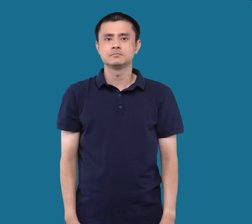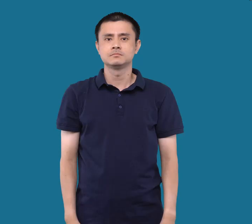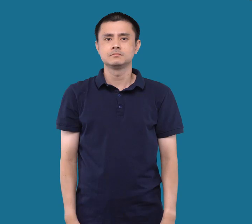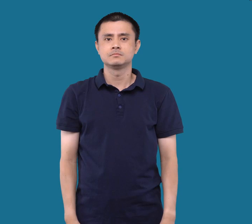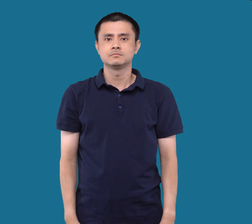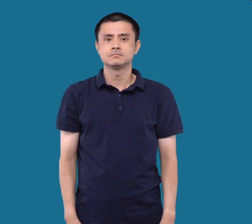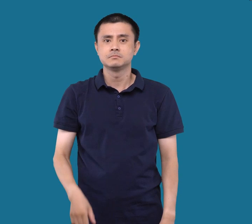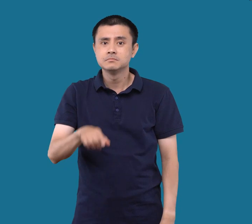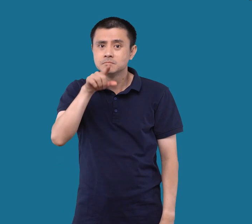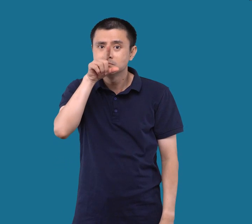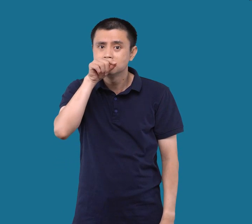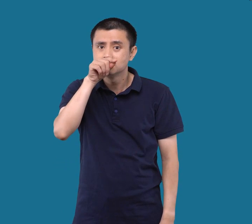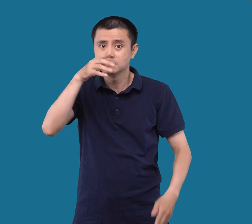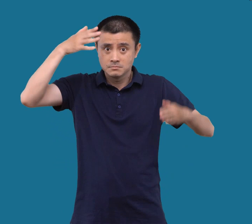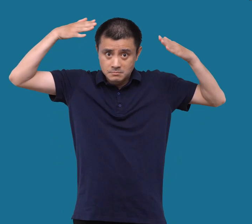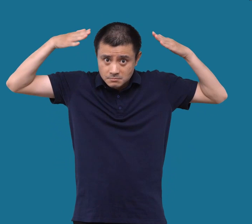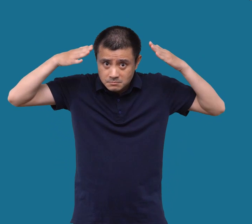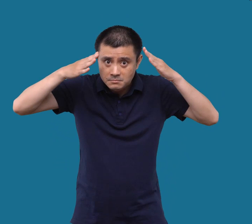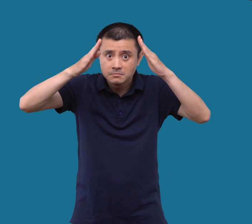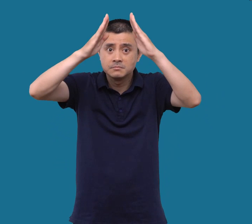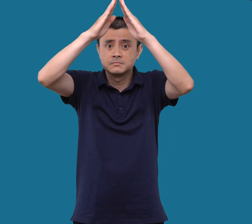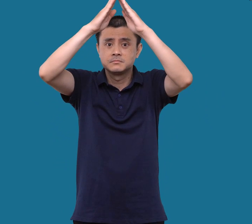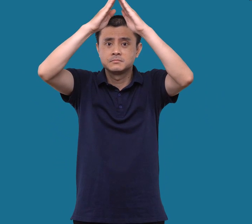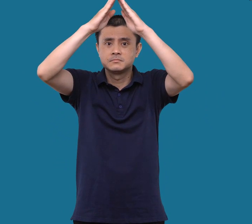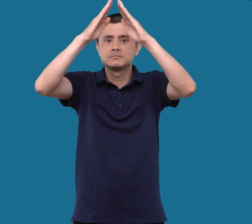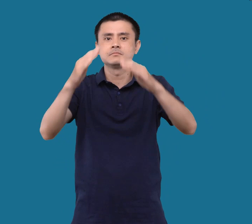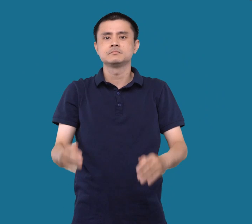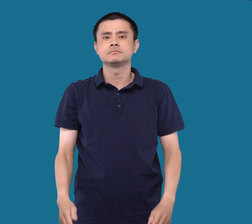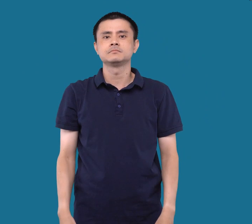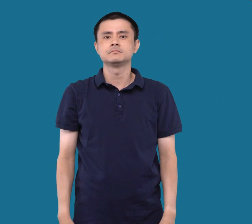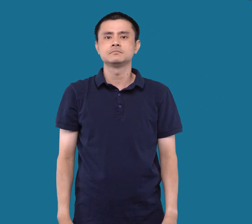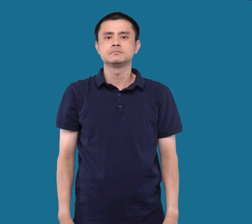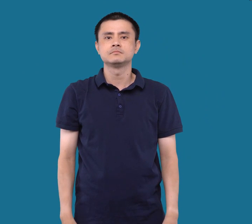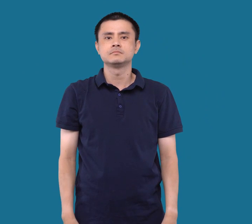chim chào mào